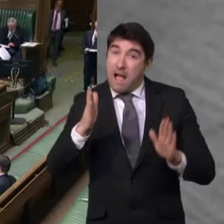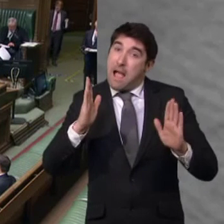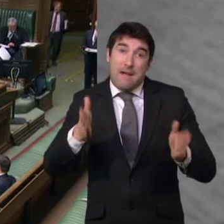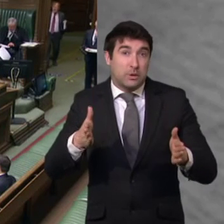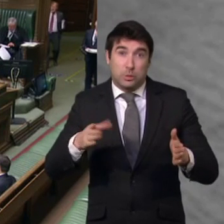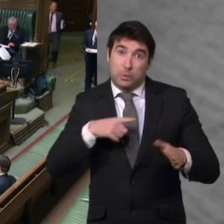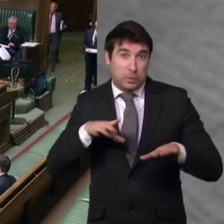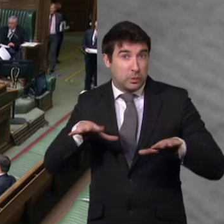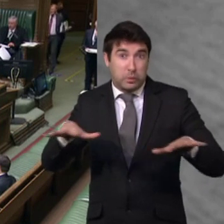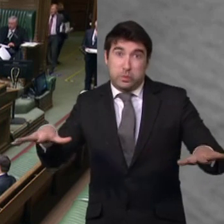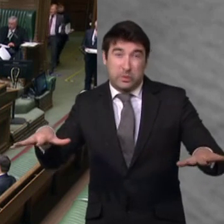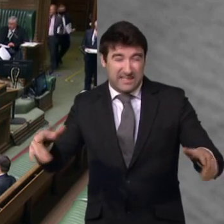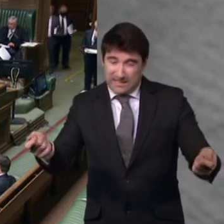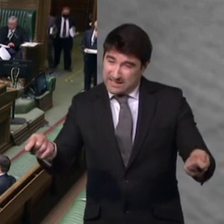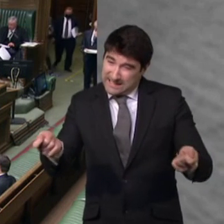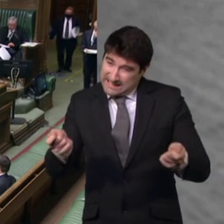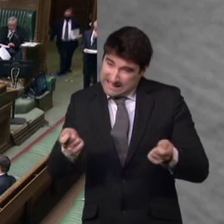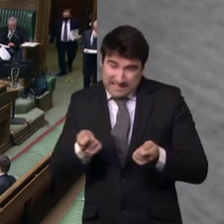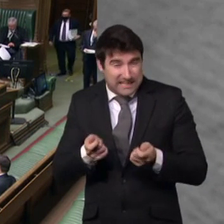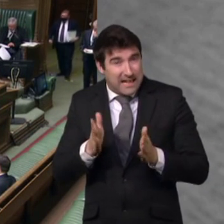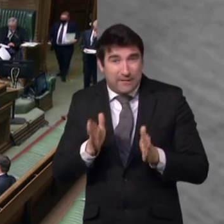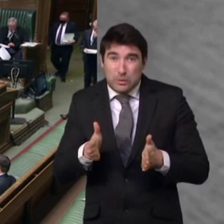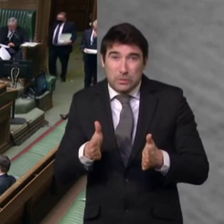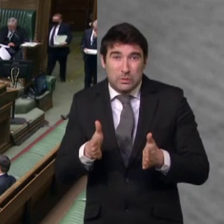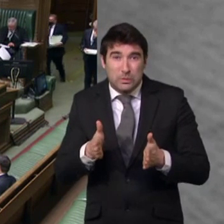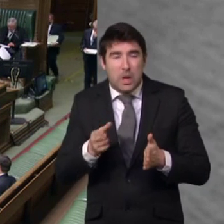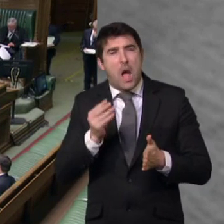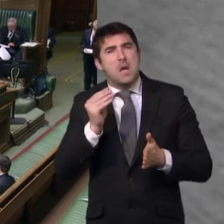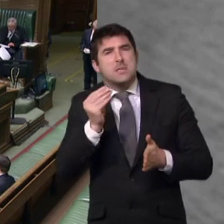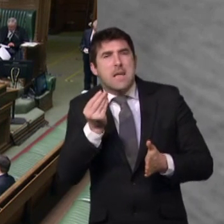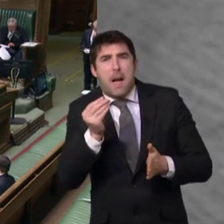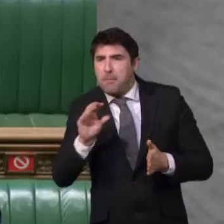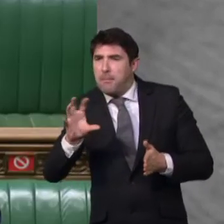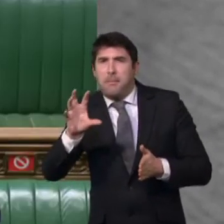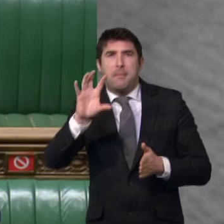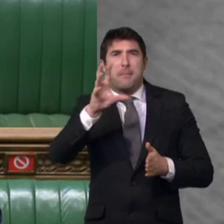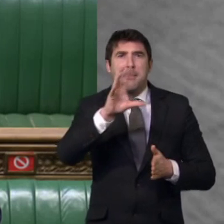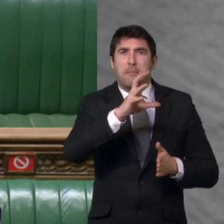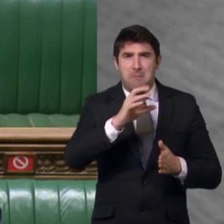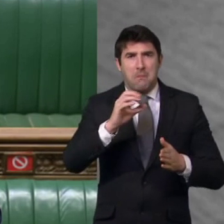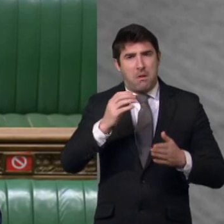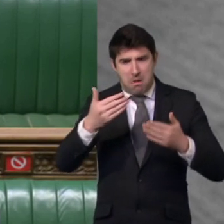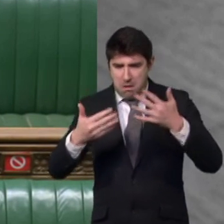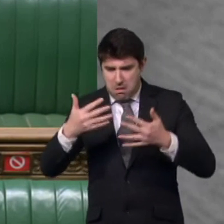Where we are still able to give places greater freedoms, we will continue to do so.